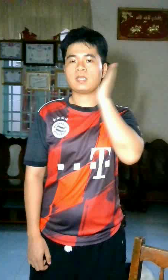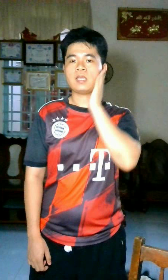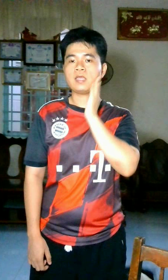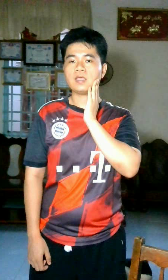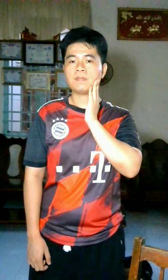dep